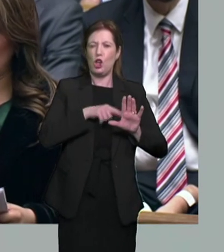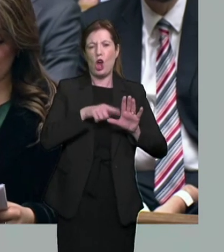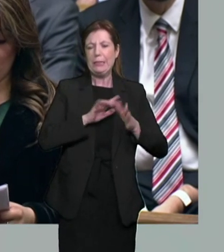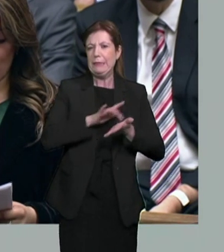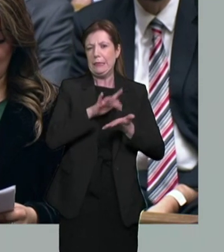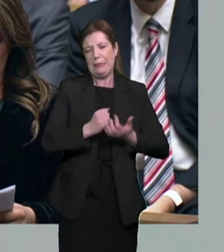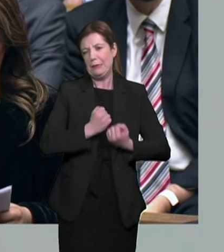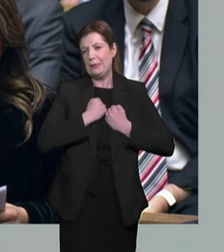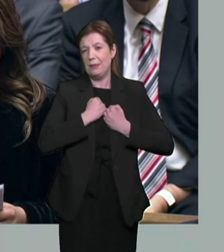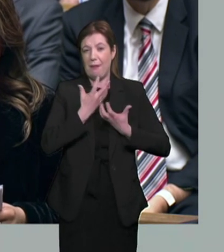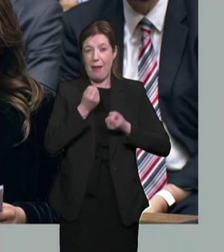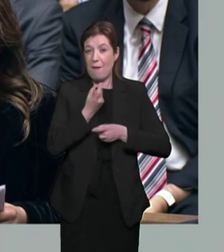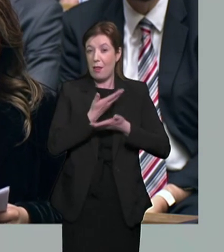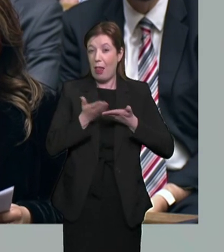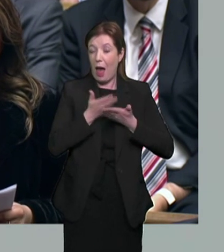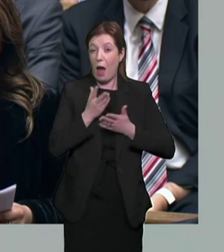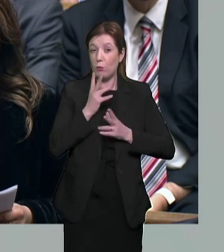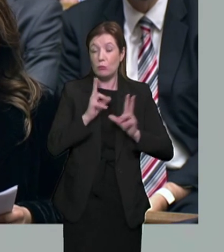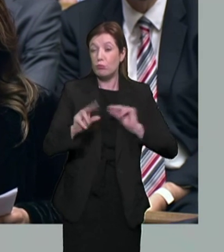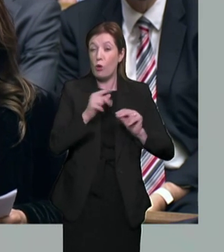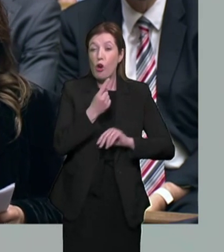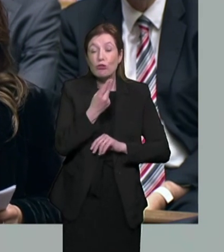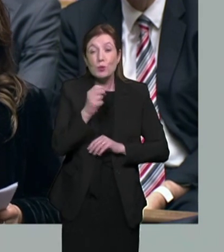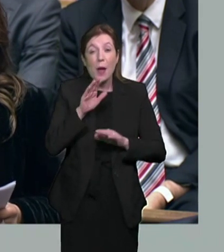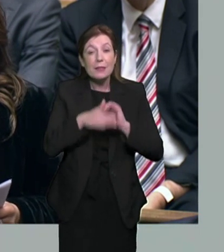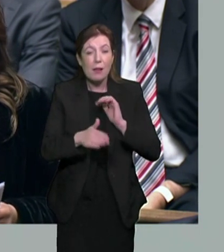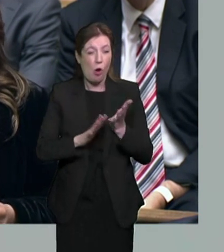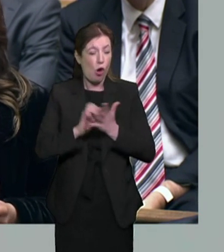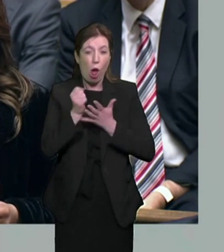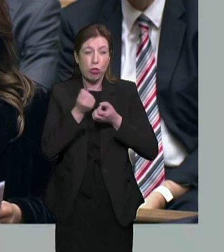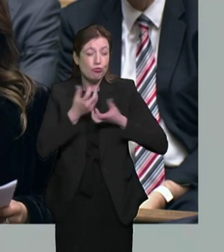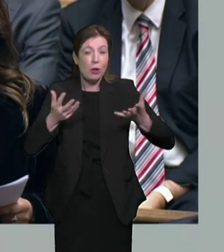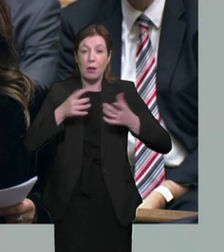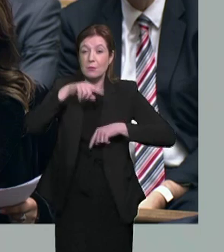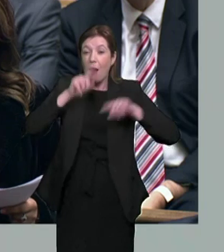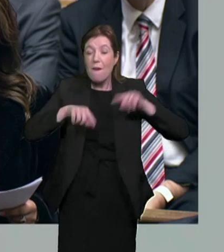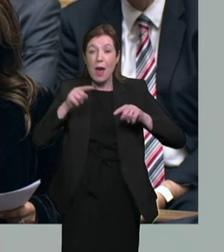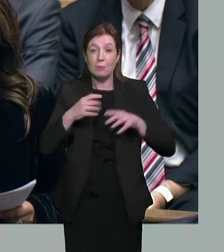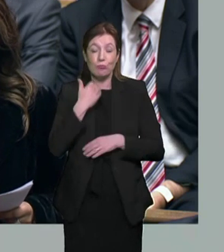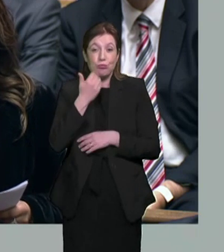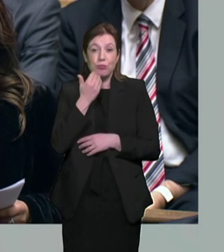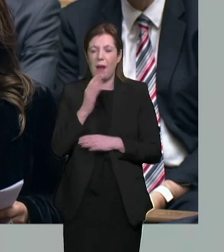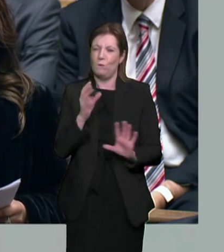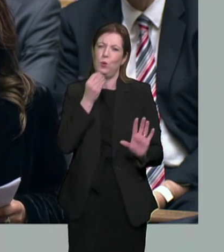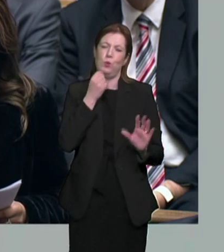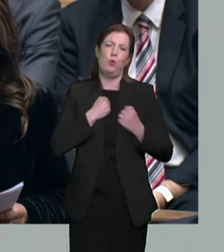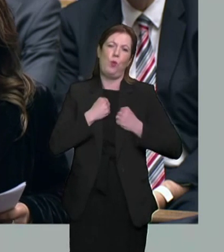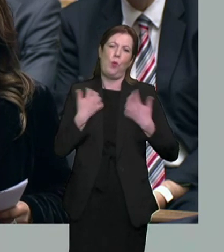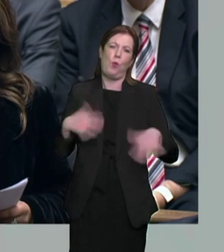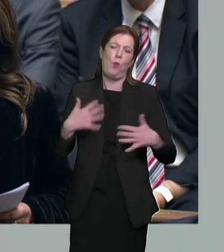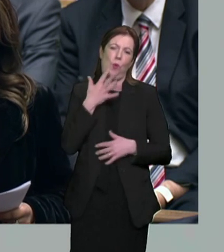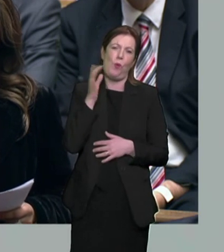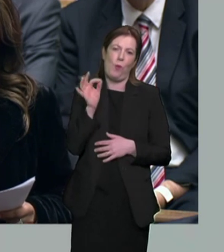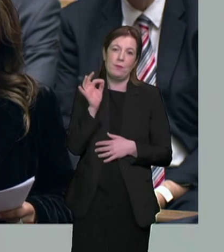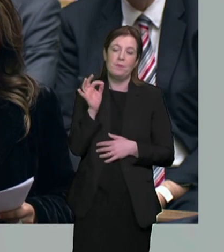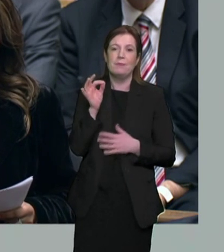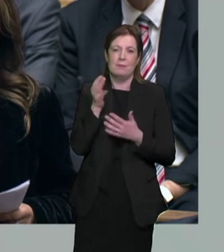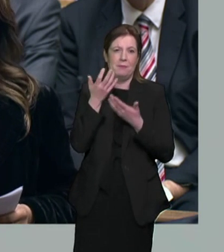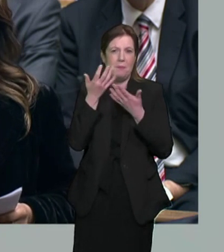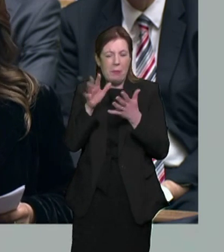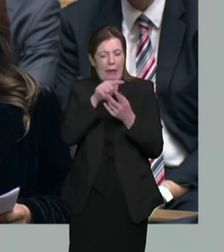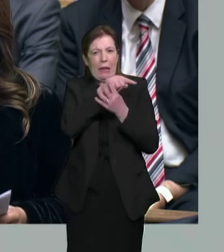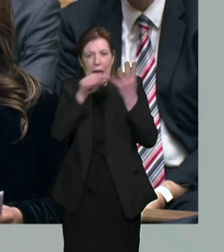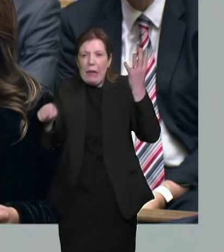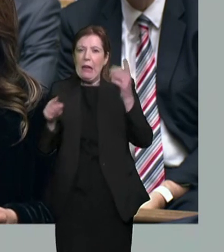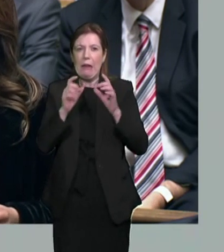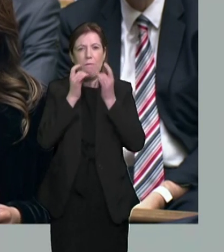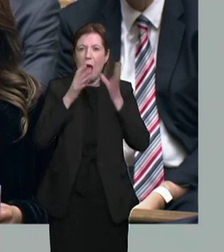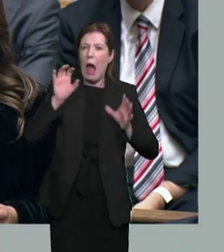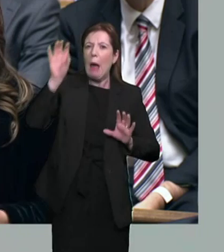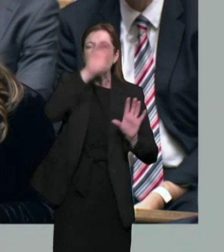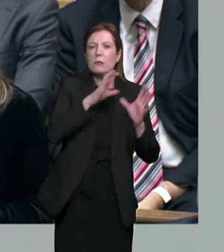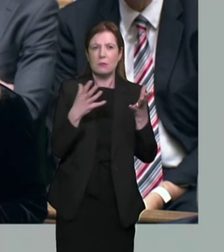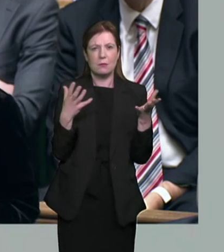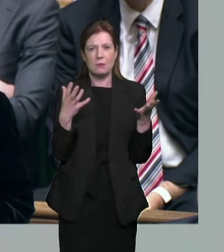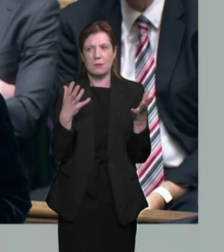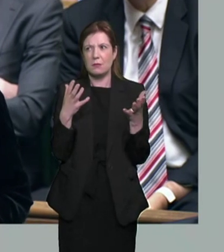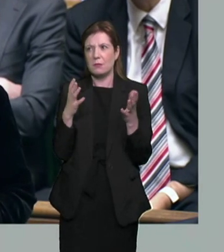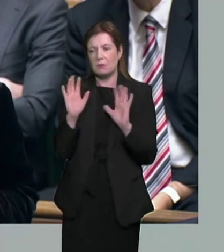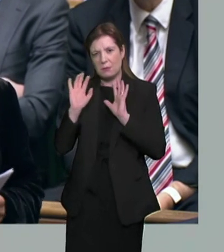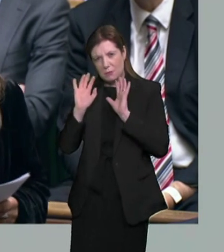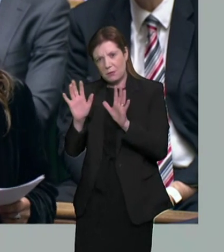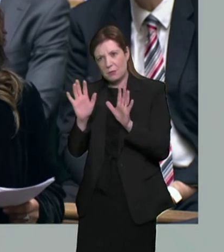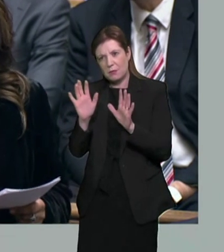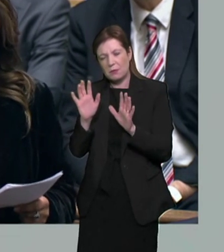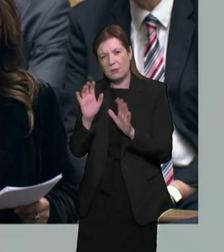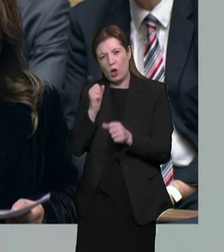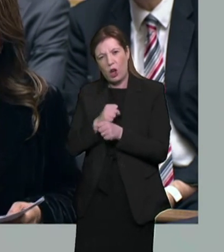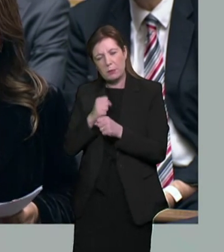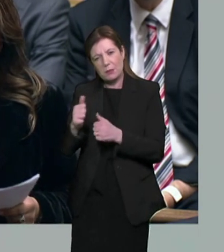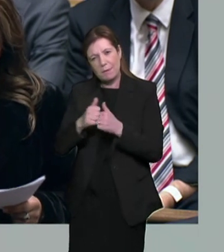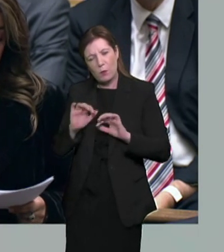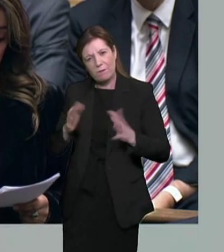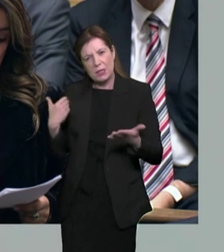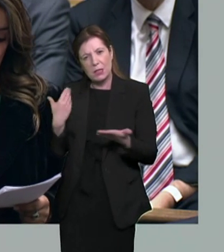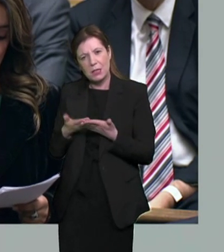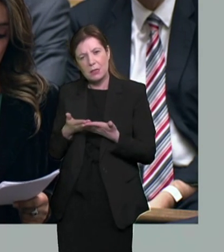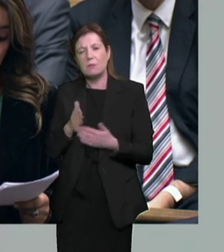With over 120 languages spoken across the city, with its unique cultural heritage and diversity and, let us not forget, the amazing food, and as the birthplace of David Hockney and the Brontës, Bradford has it all—apart from Government support.